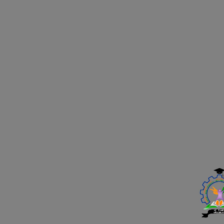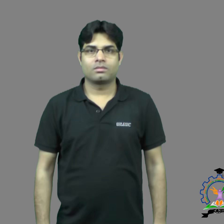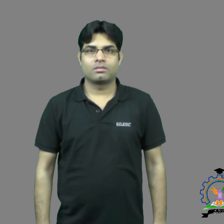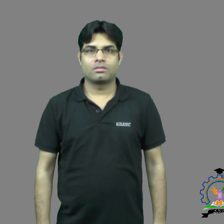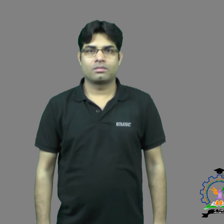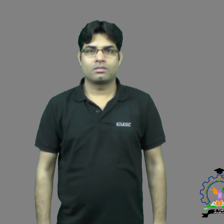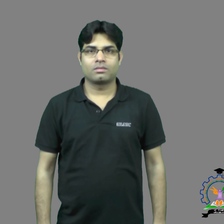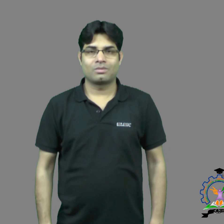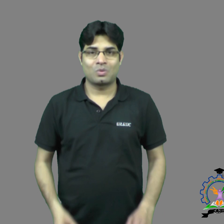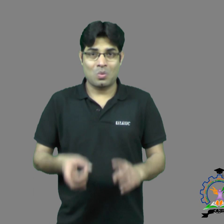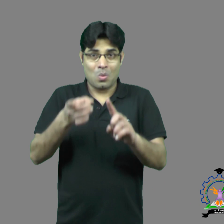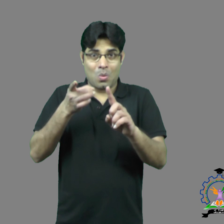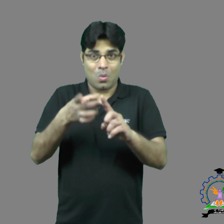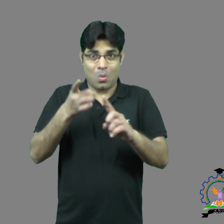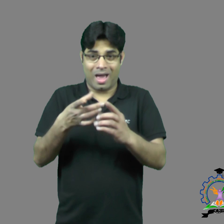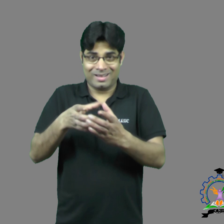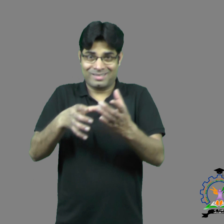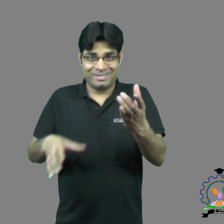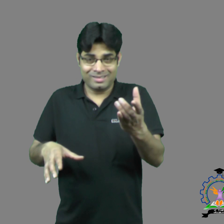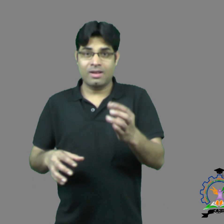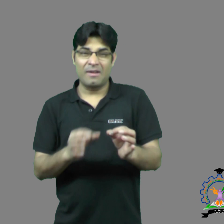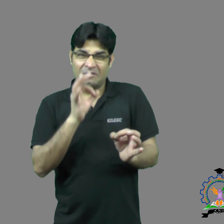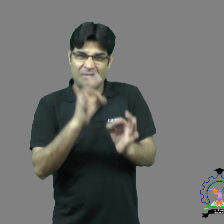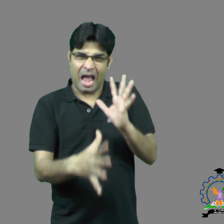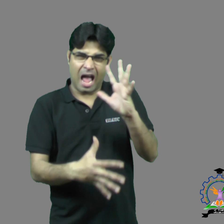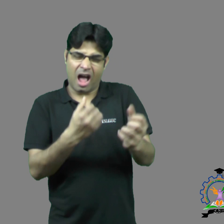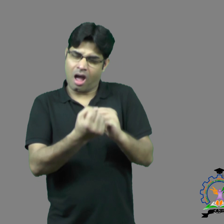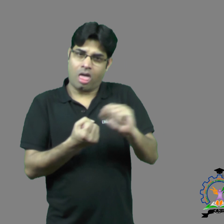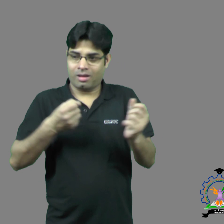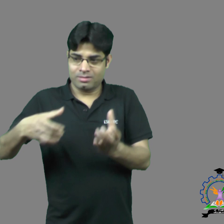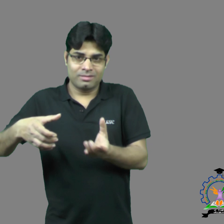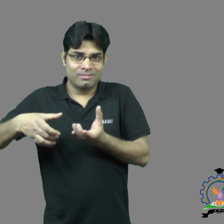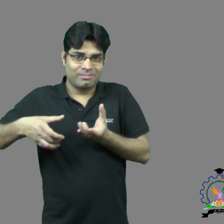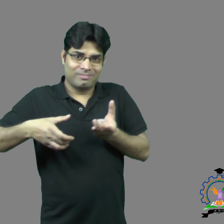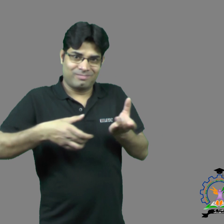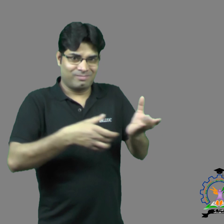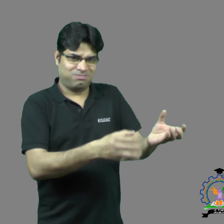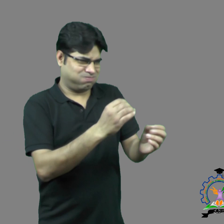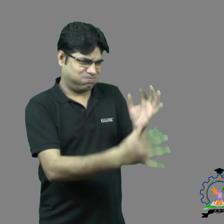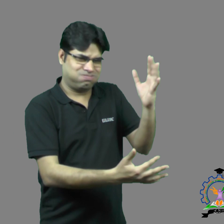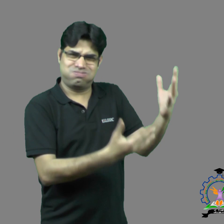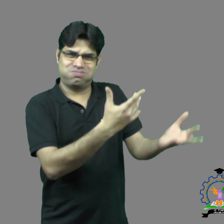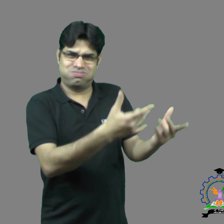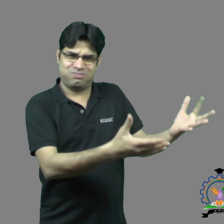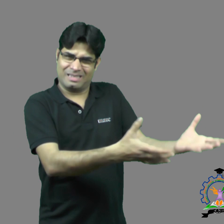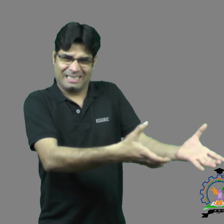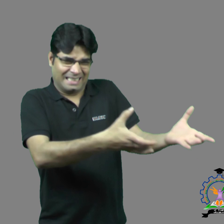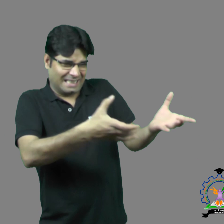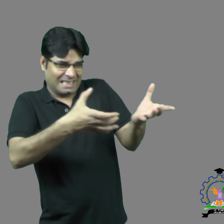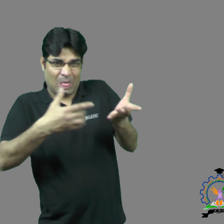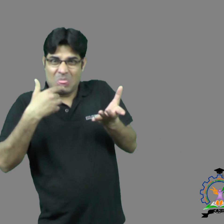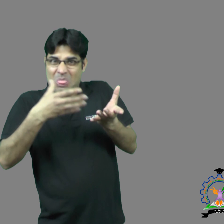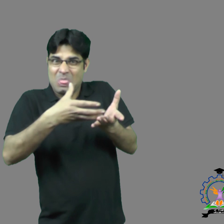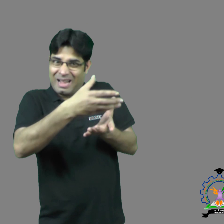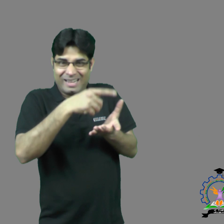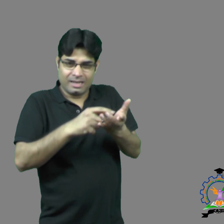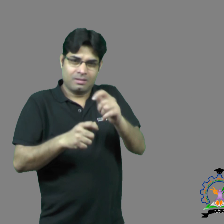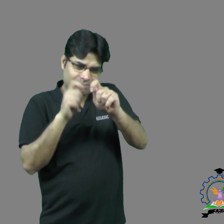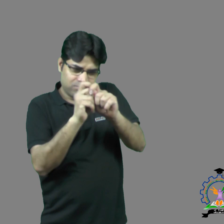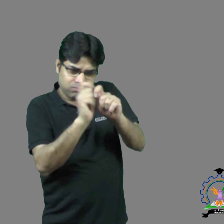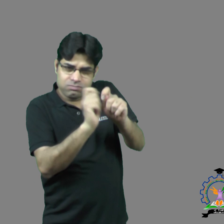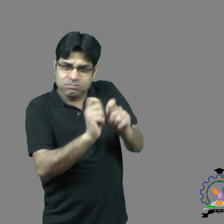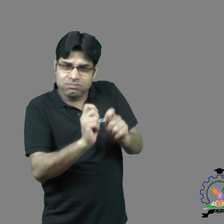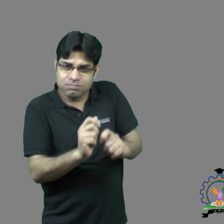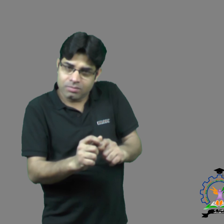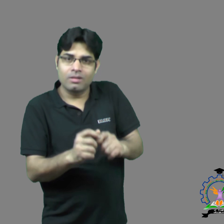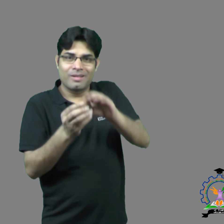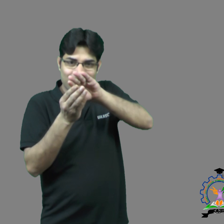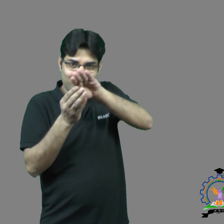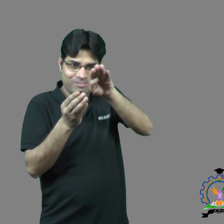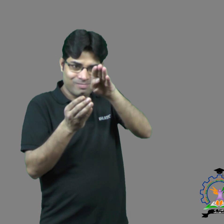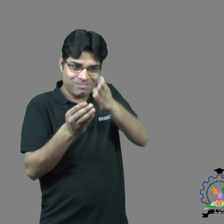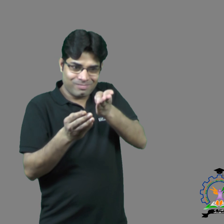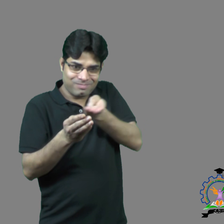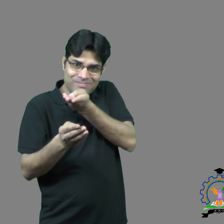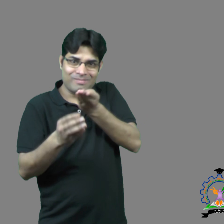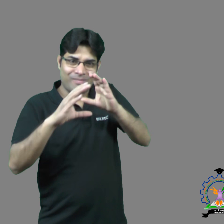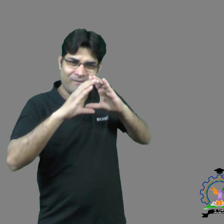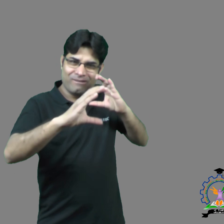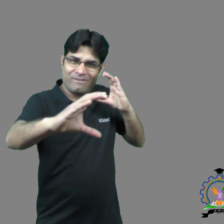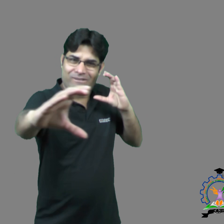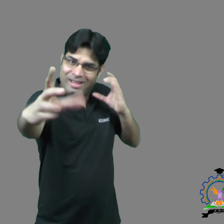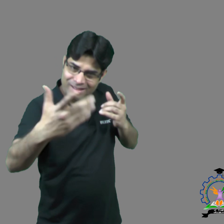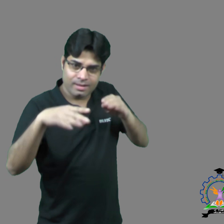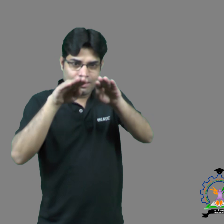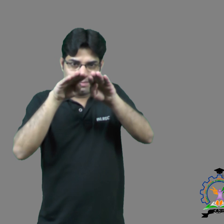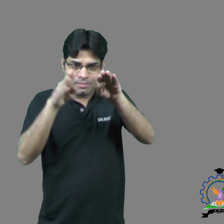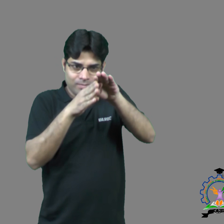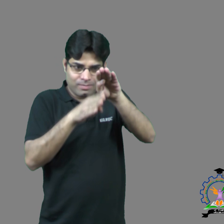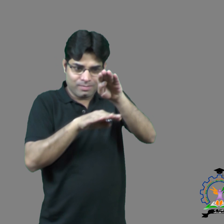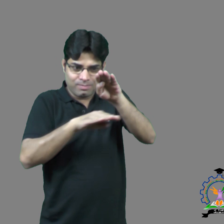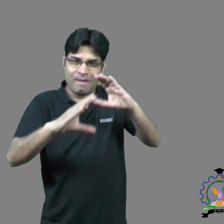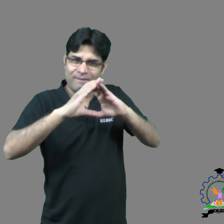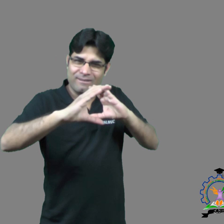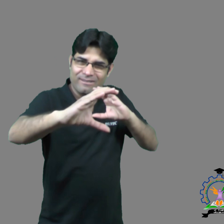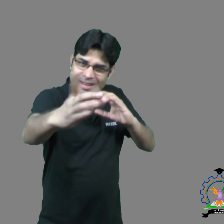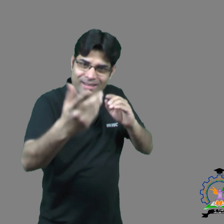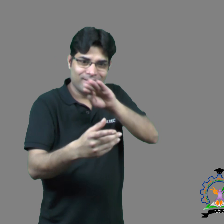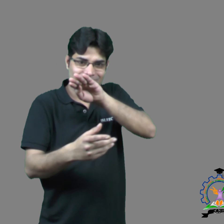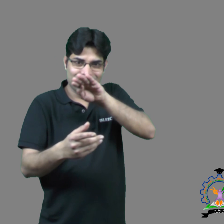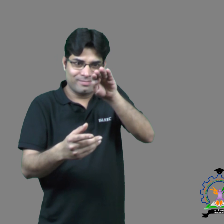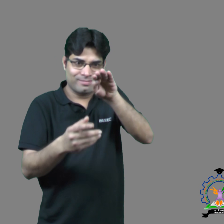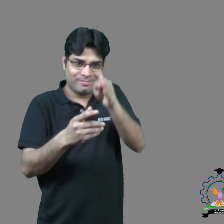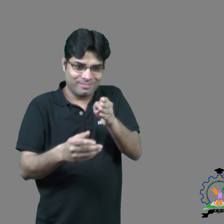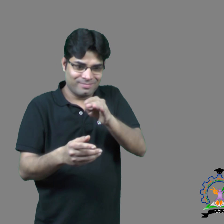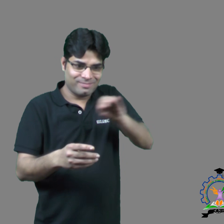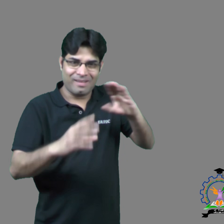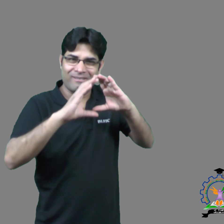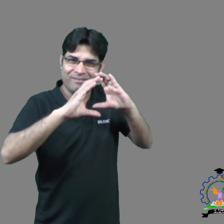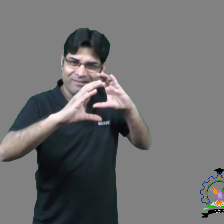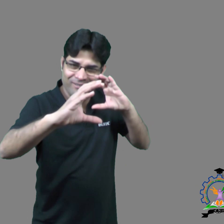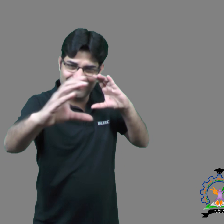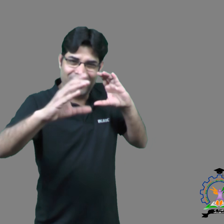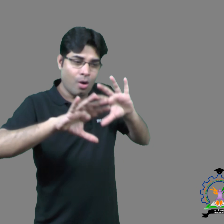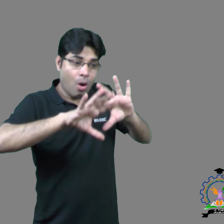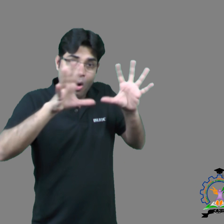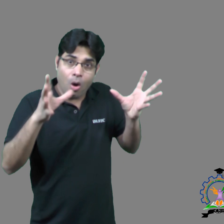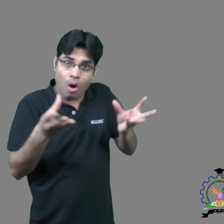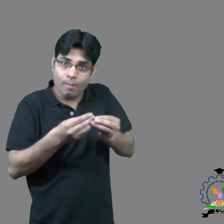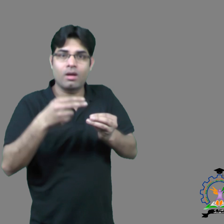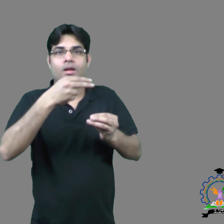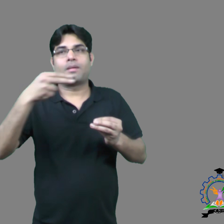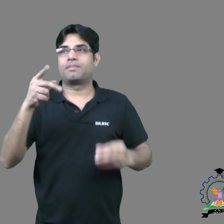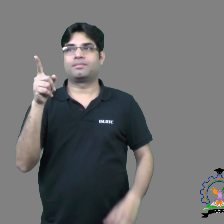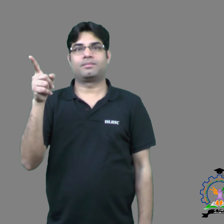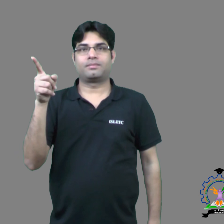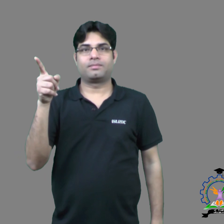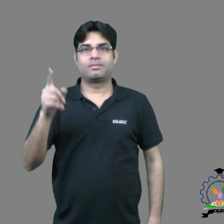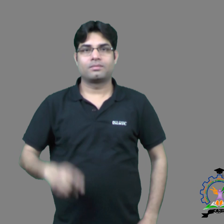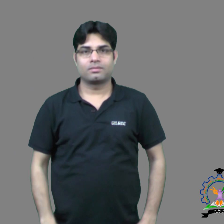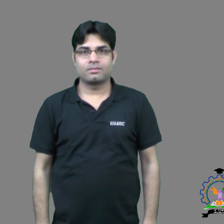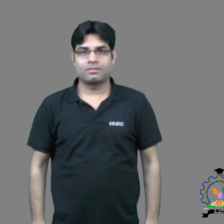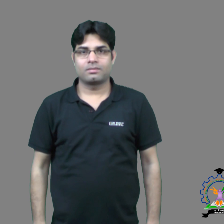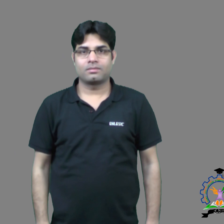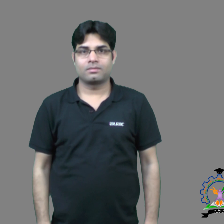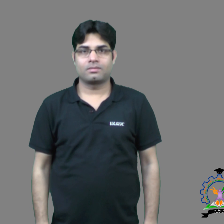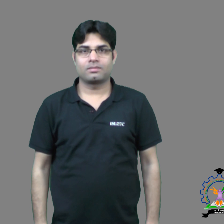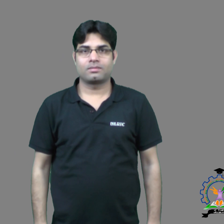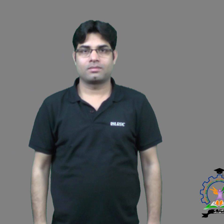Hot Rolled Steel Sections